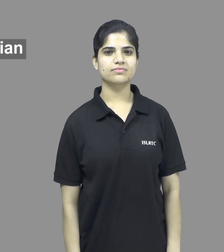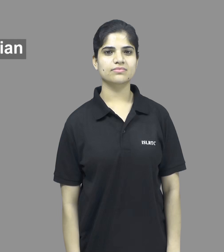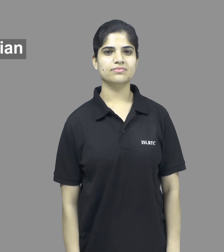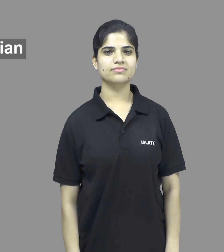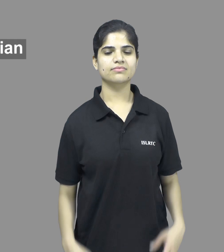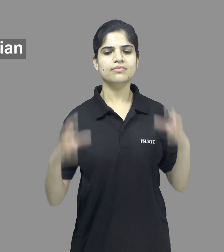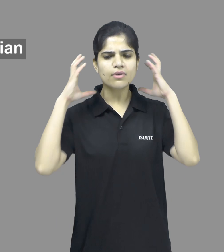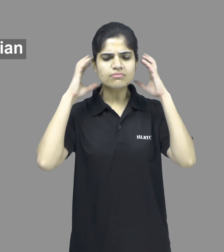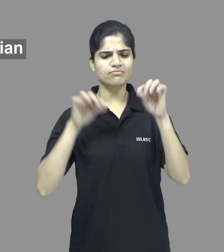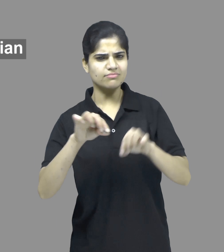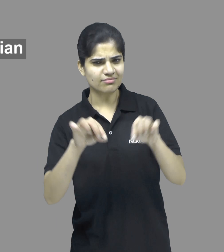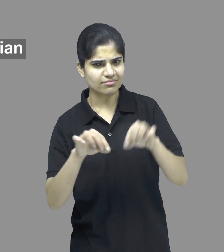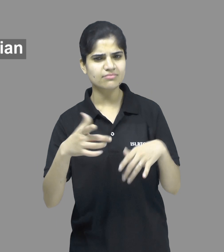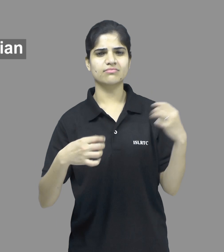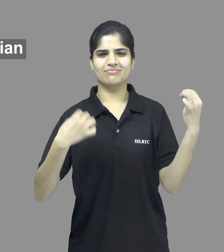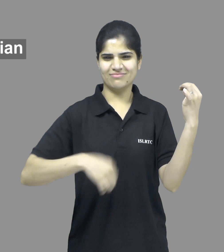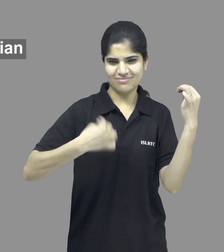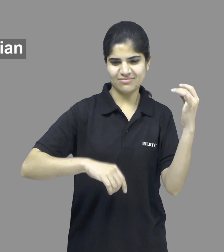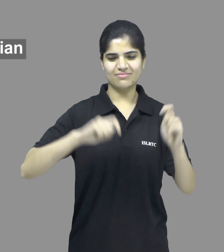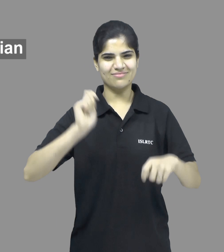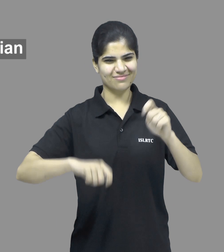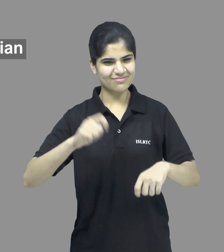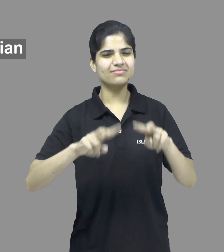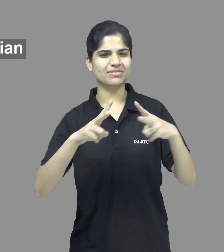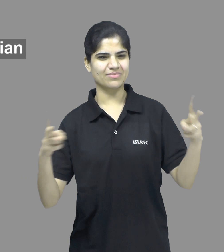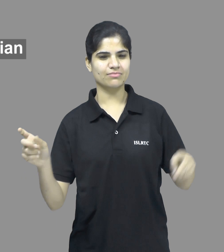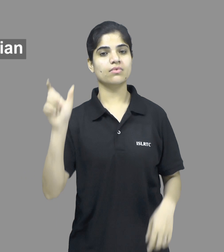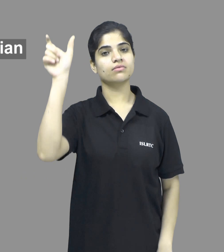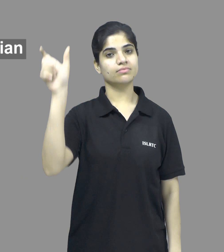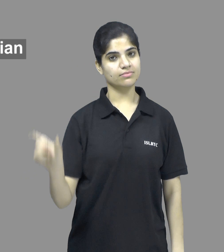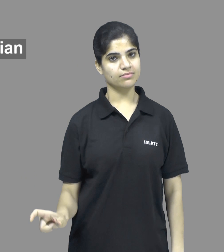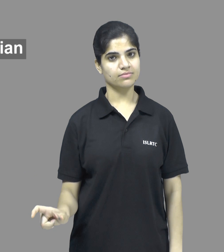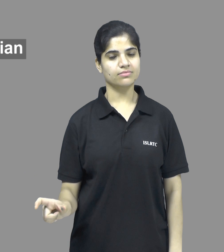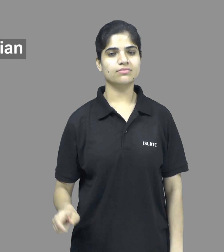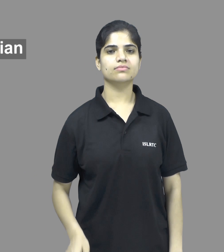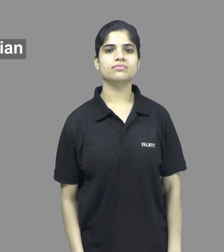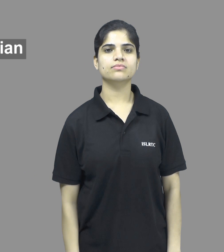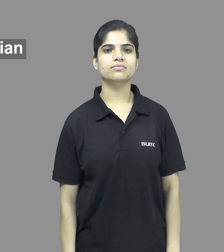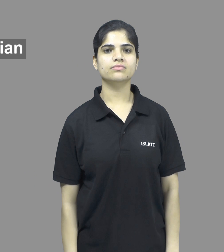Musician